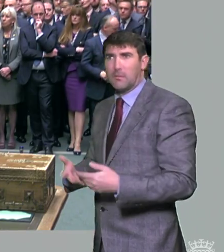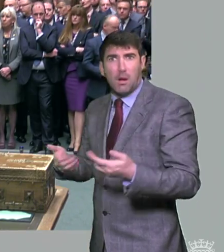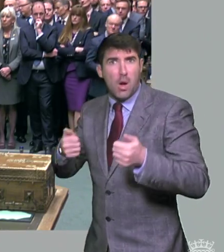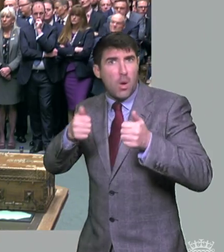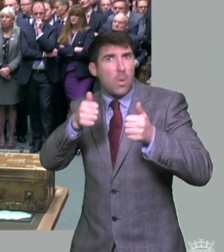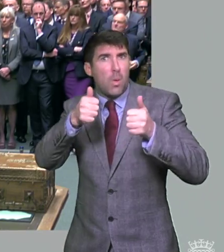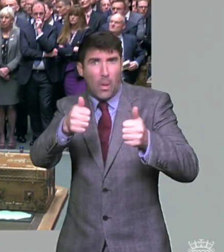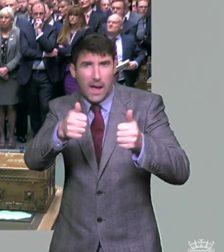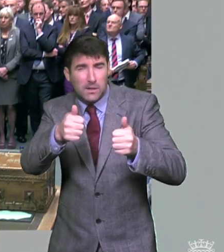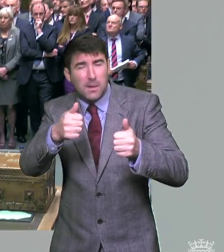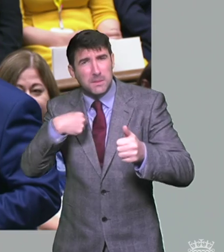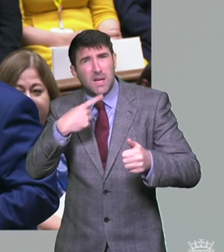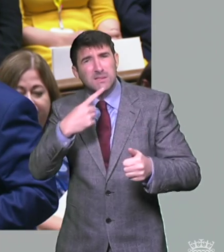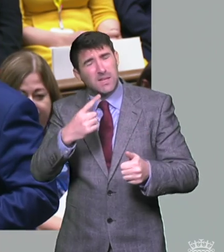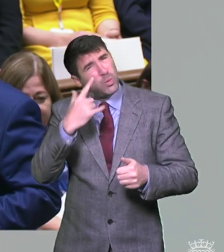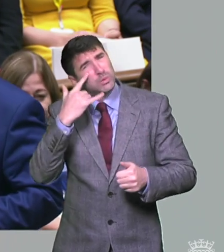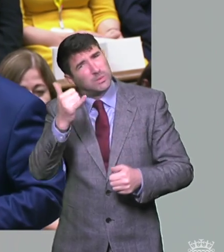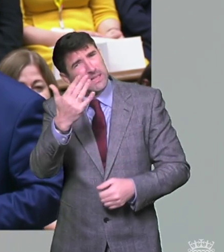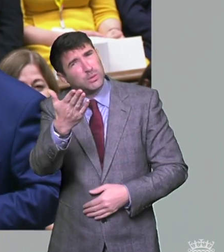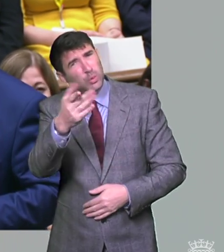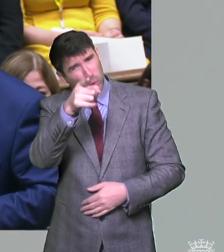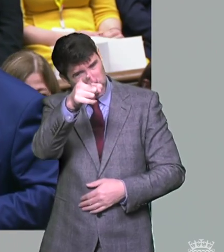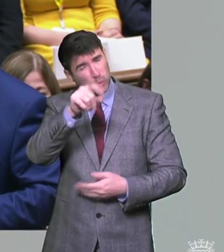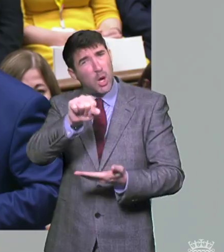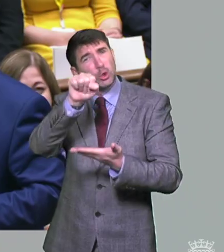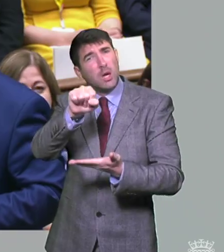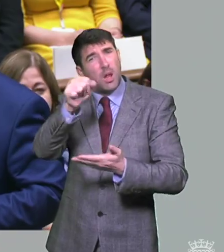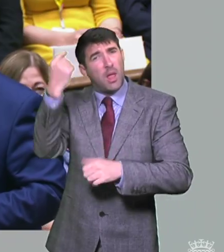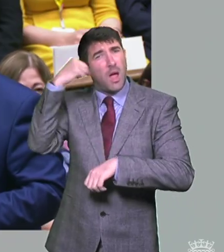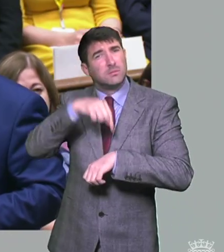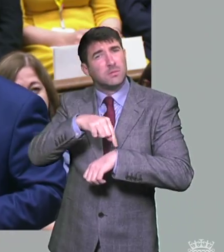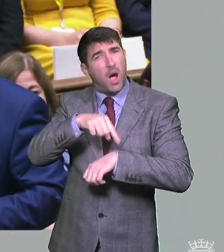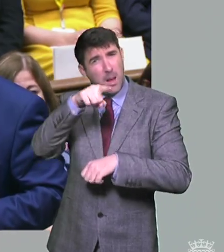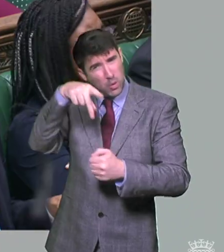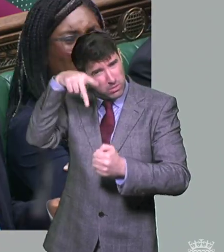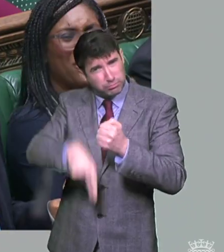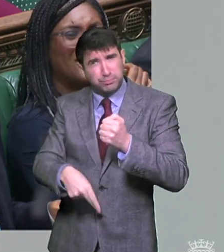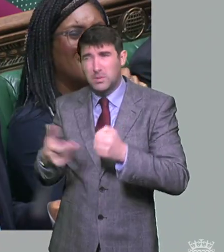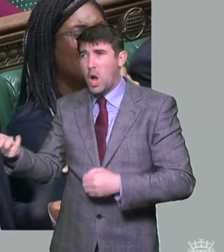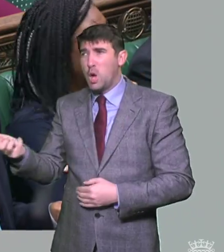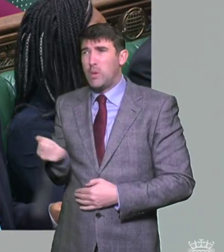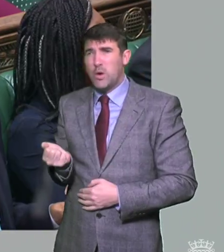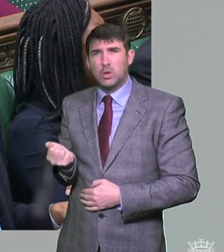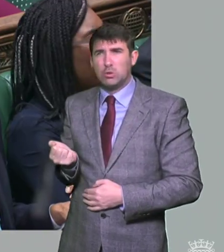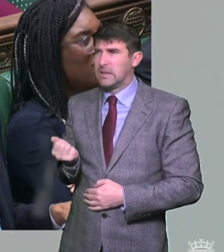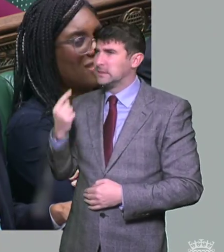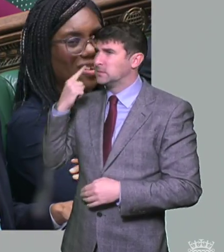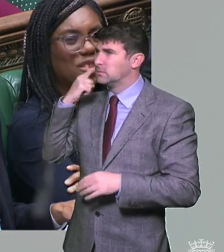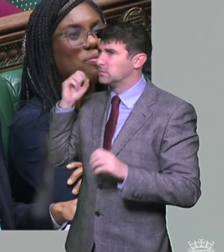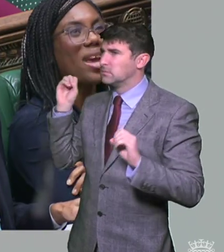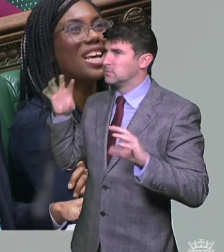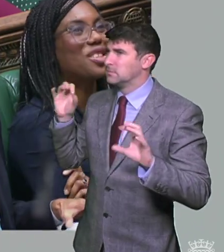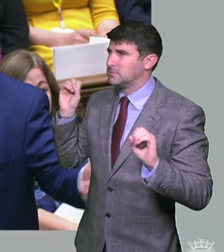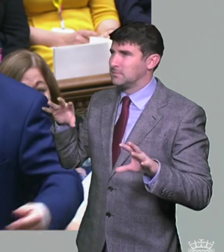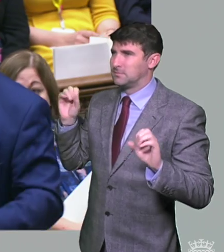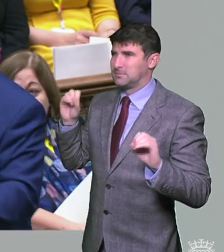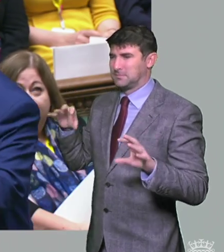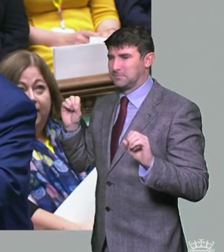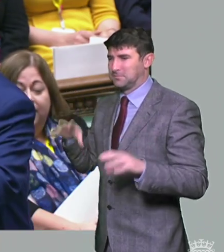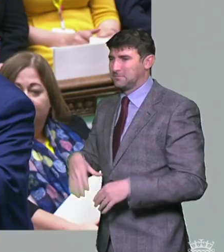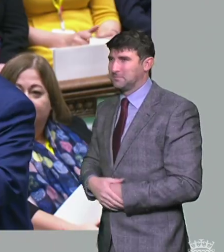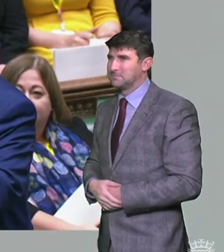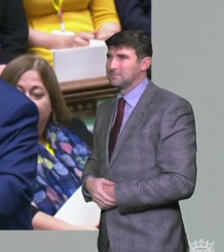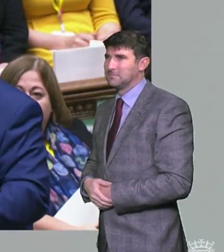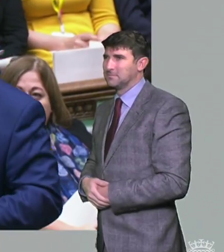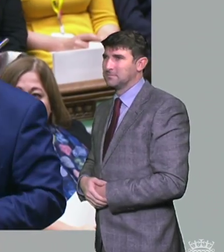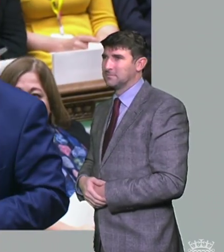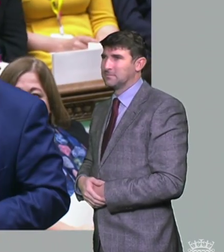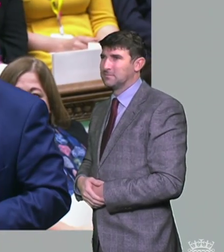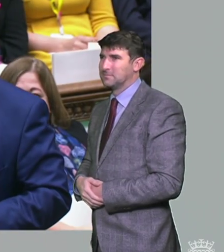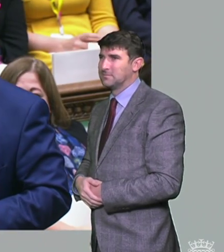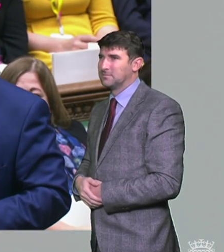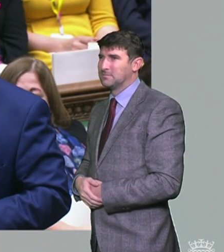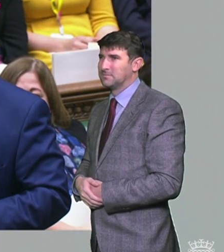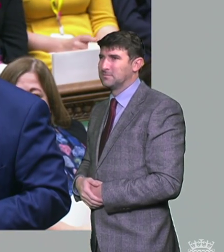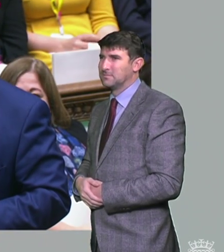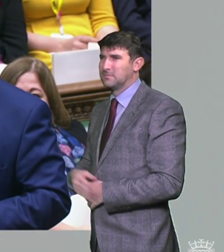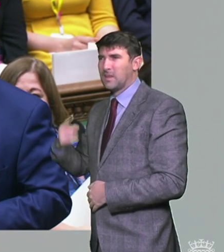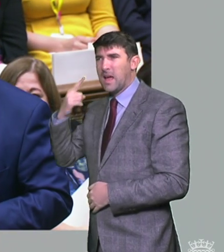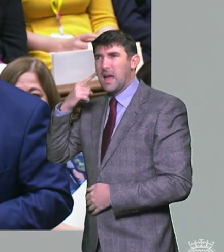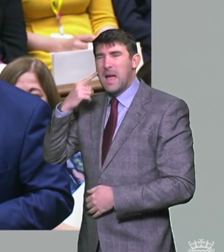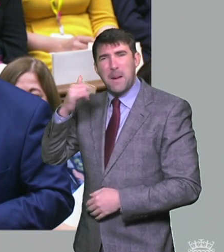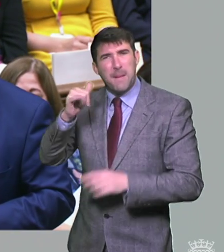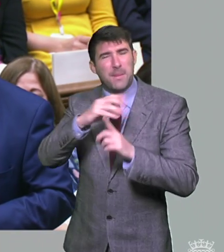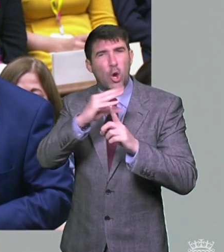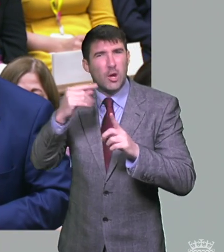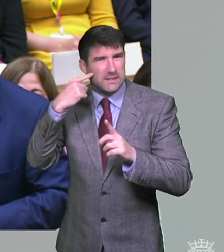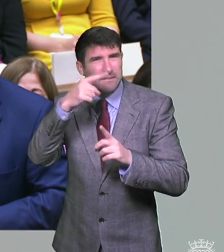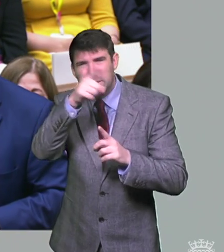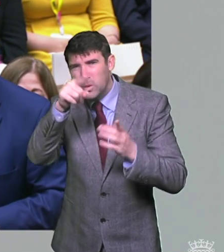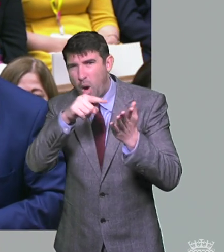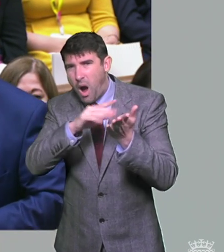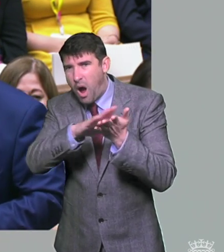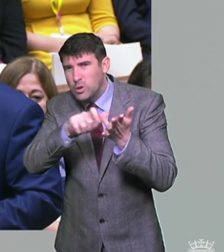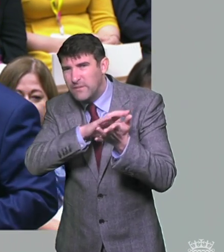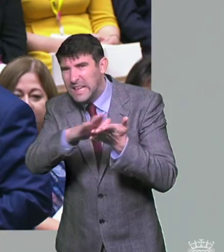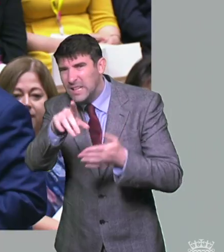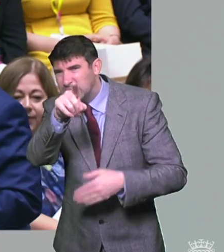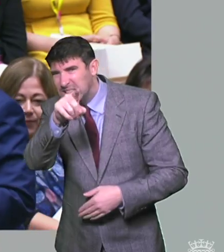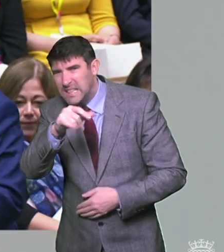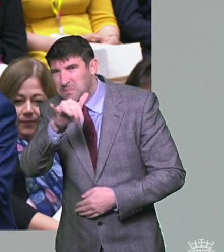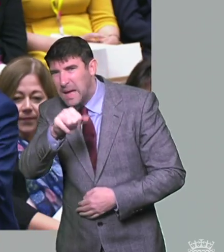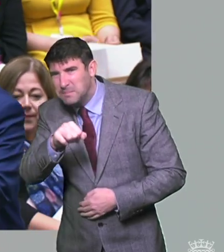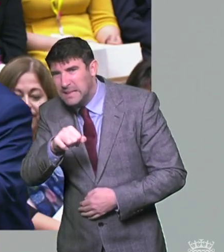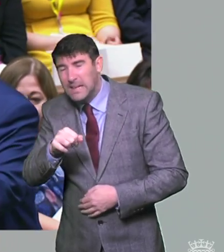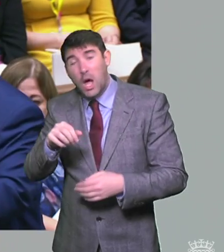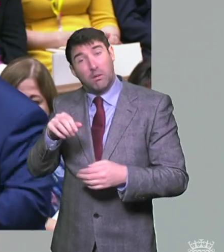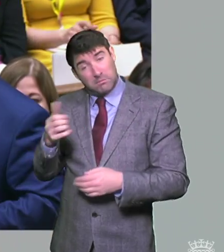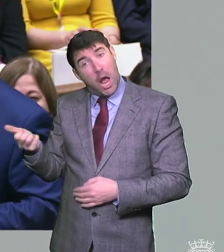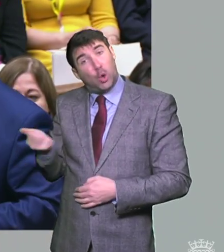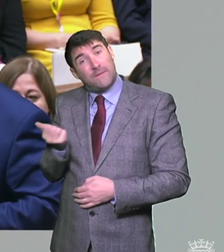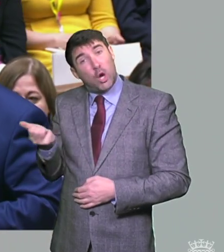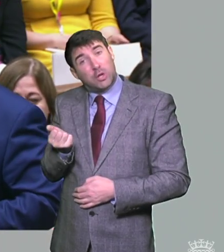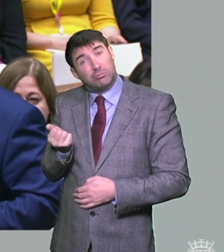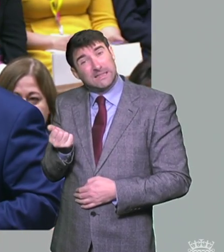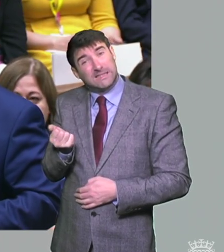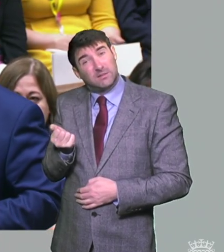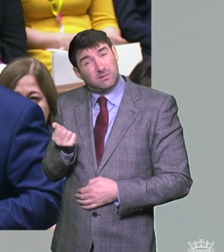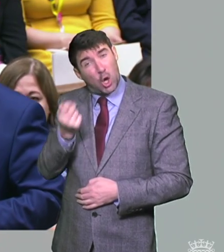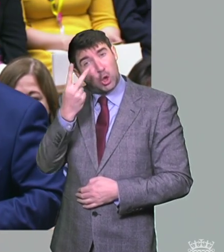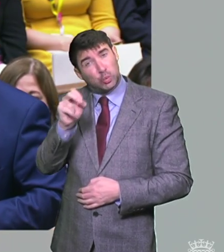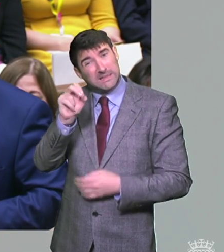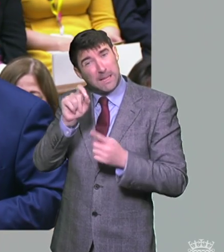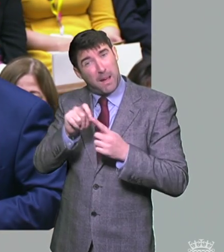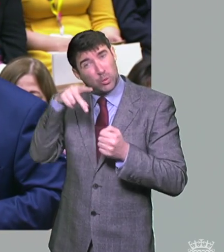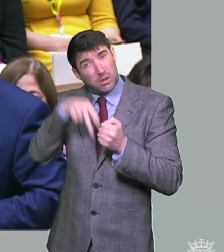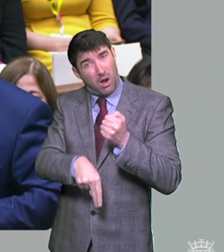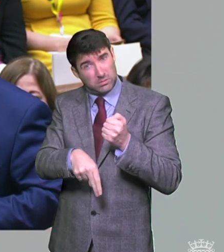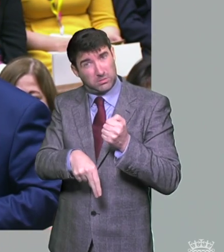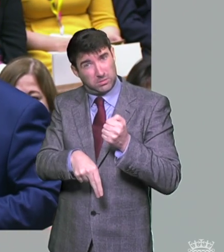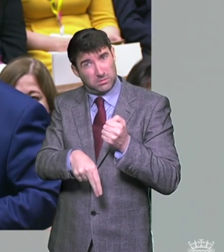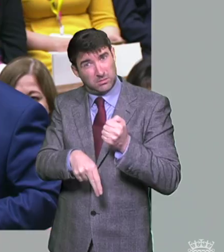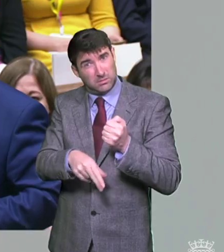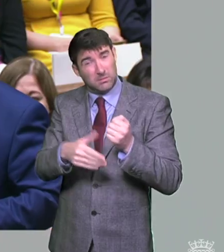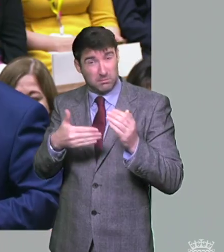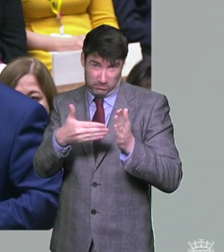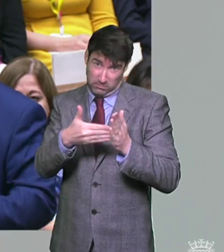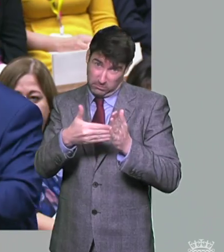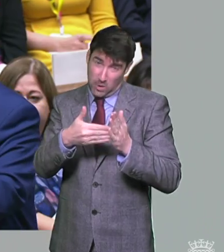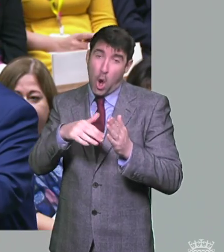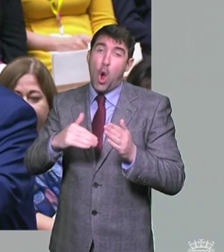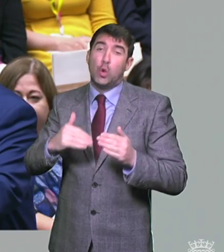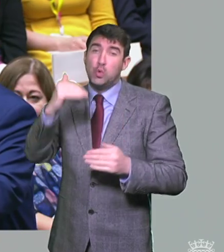As Chancellor, the Prime Minister slashed universal credit and presided over the worst levels— For the hard of hearing on the Tory side, I remind them that universal credit was cut by £20 a week, and he presided over the worst levels of poverty in north-west Europe.